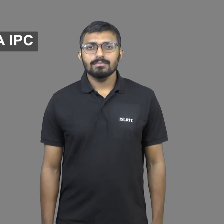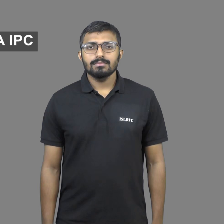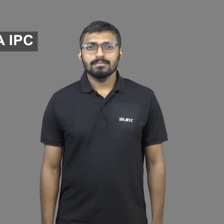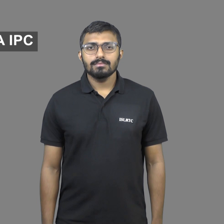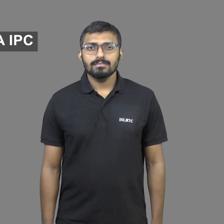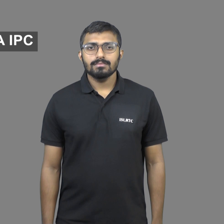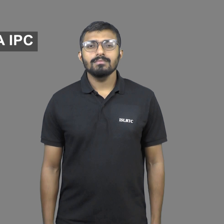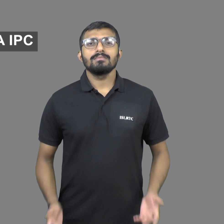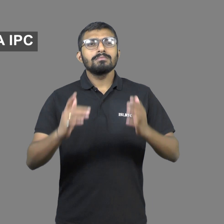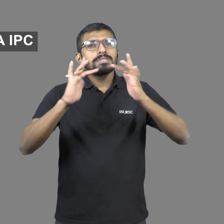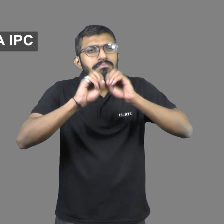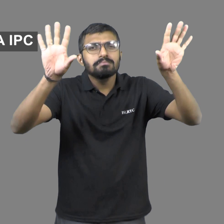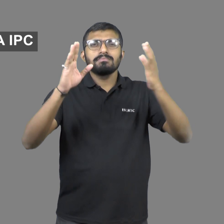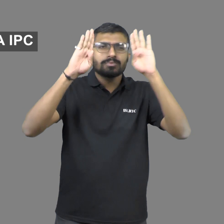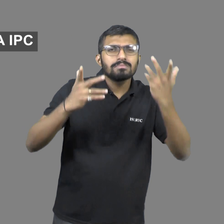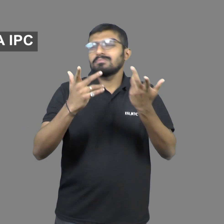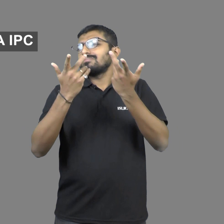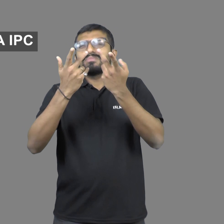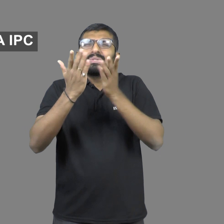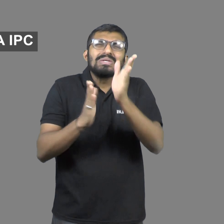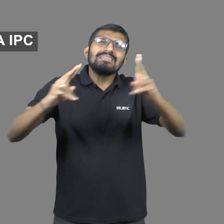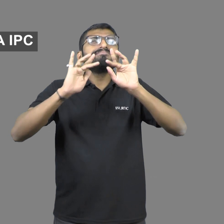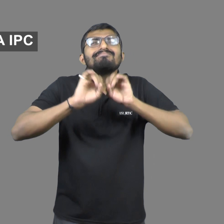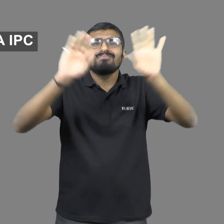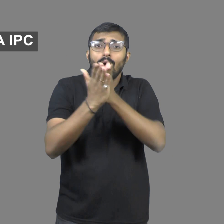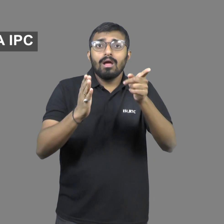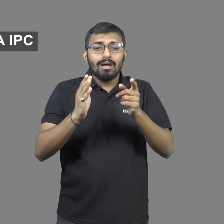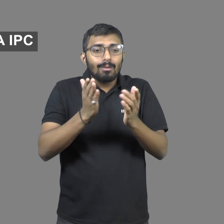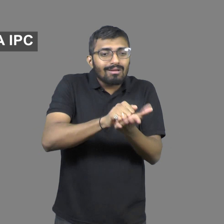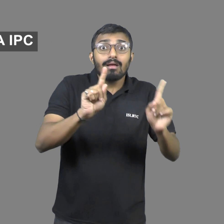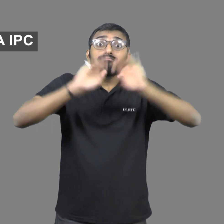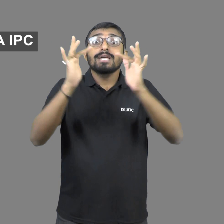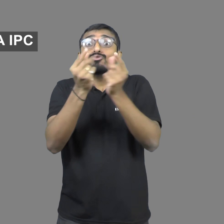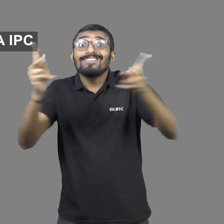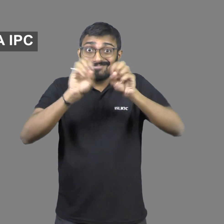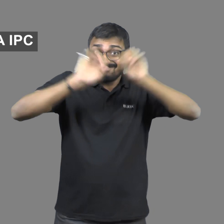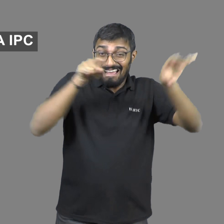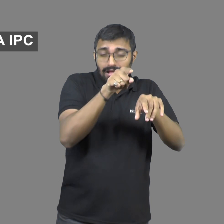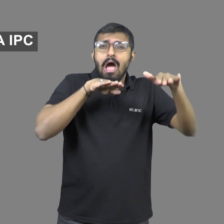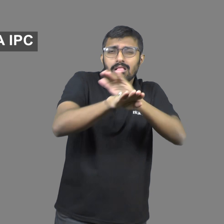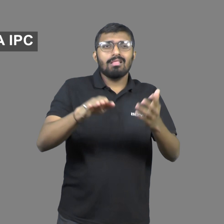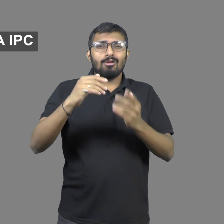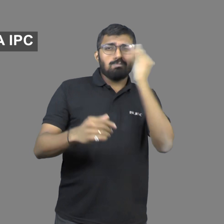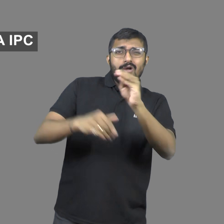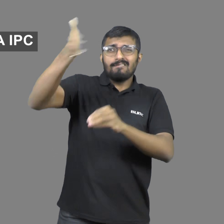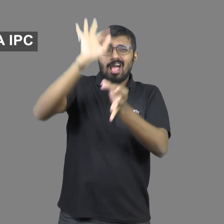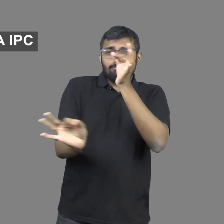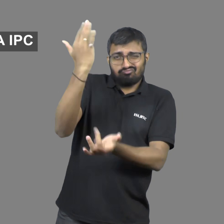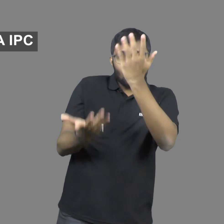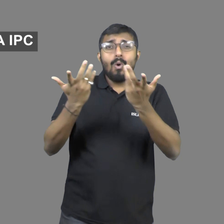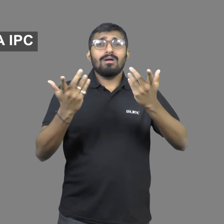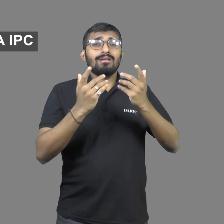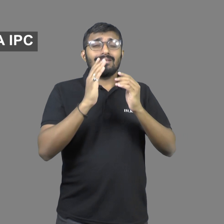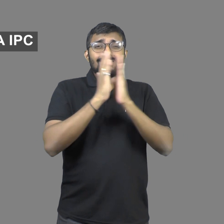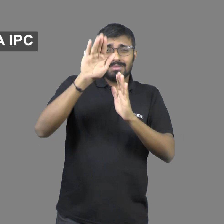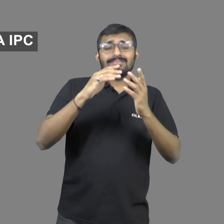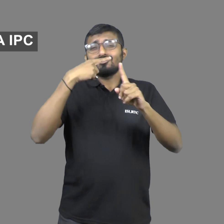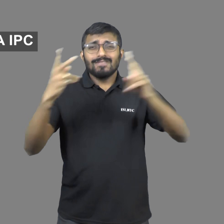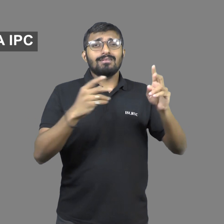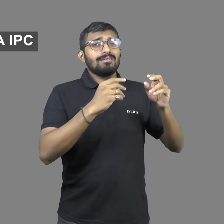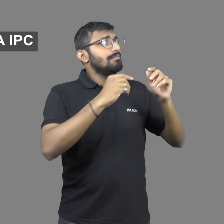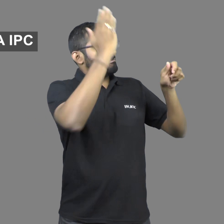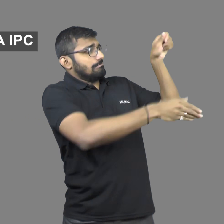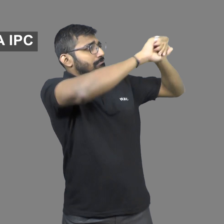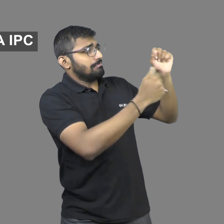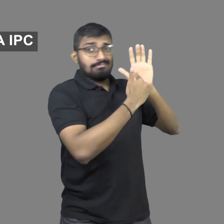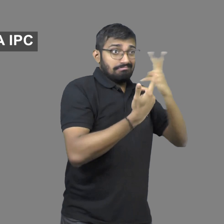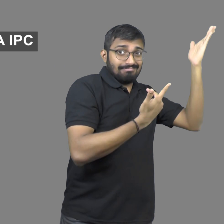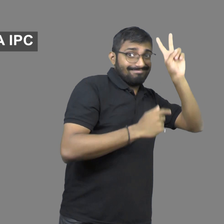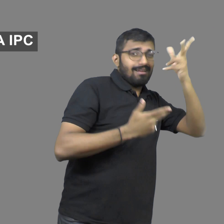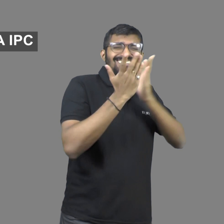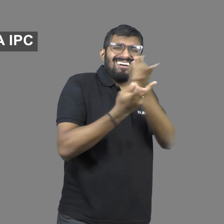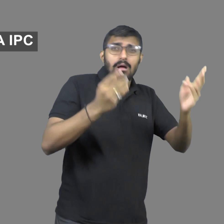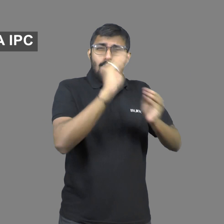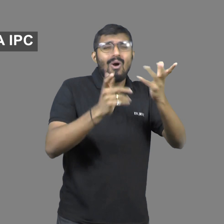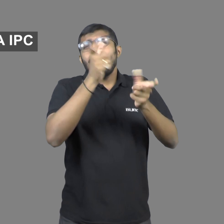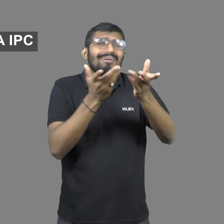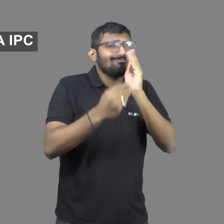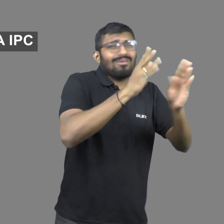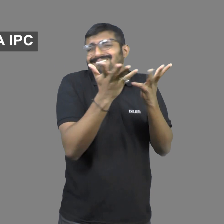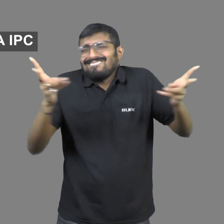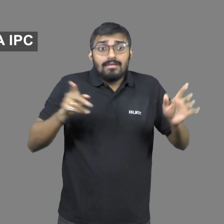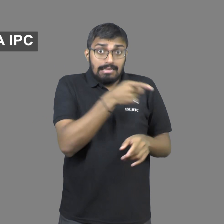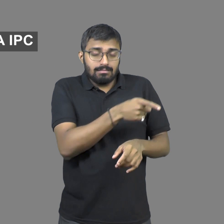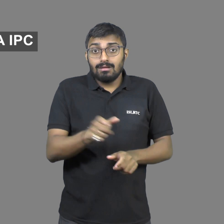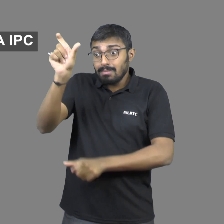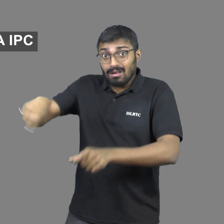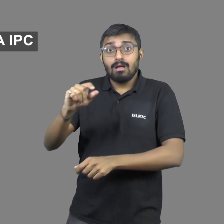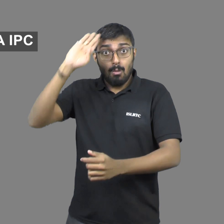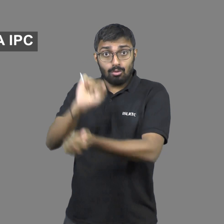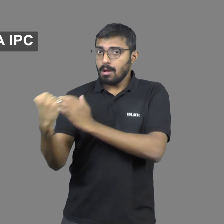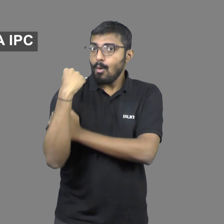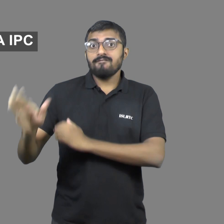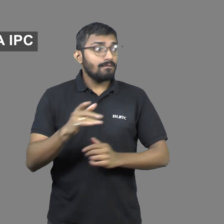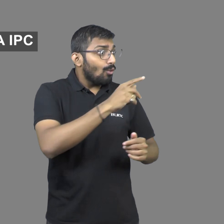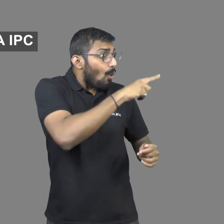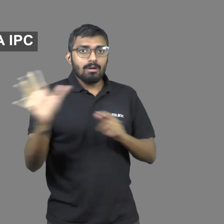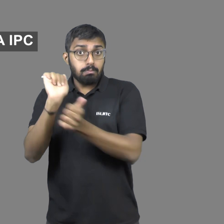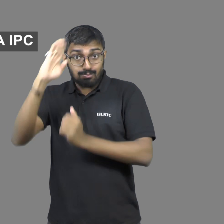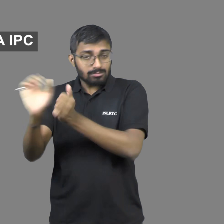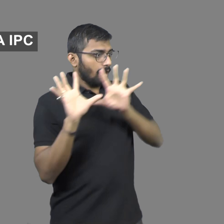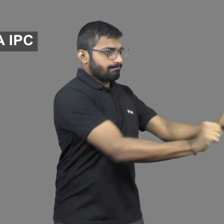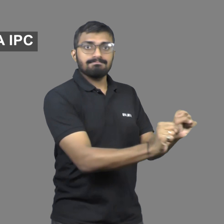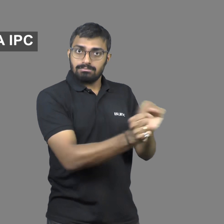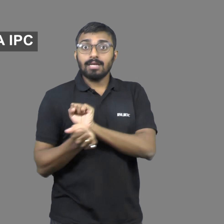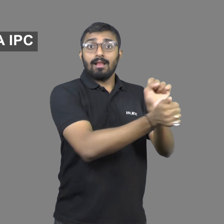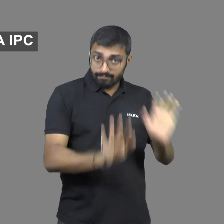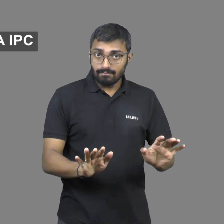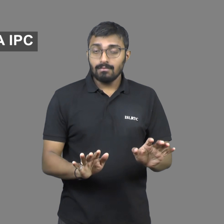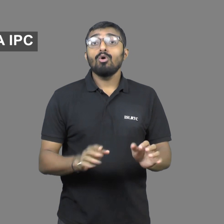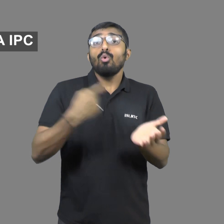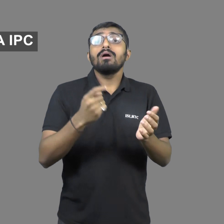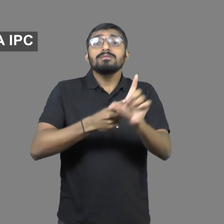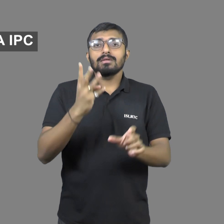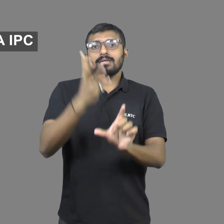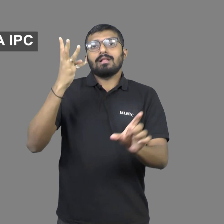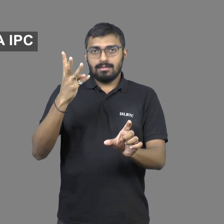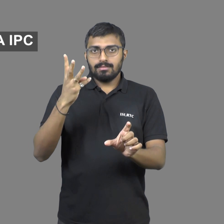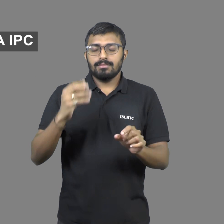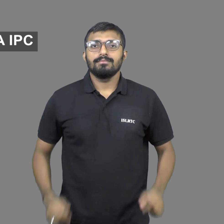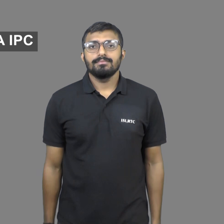Section 66A IPC